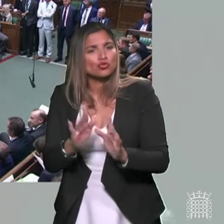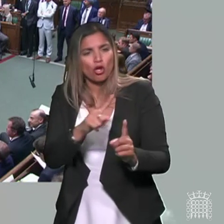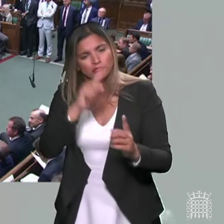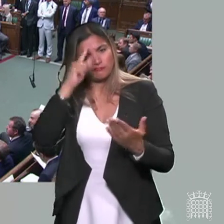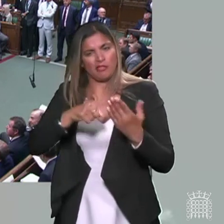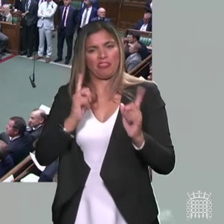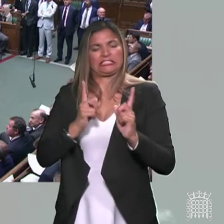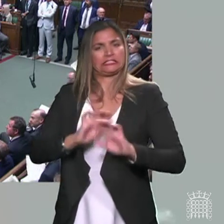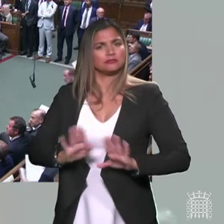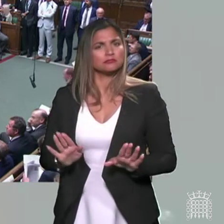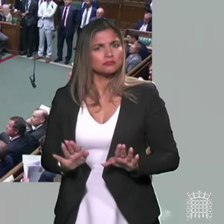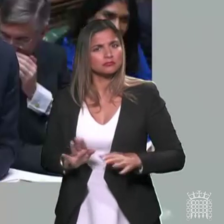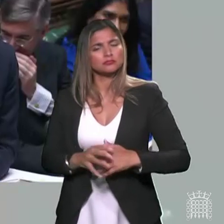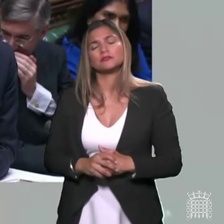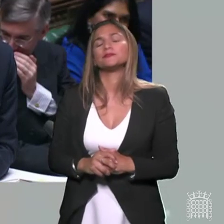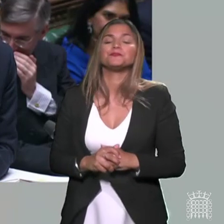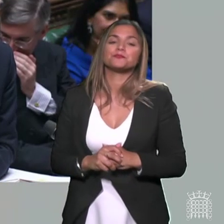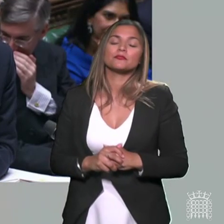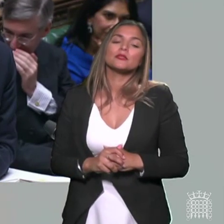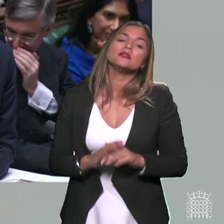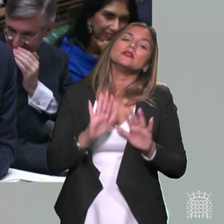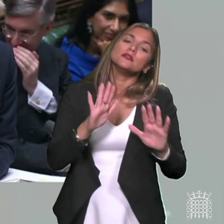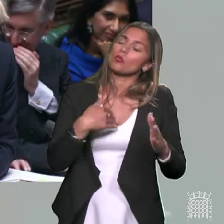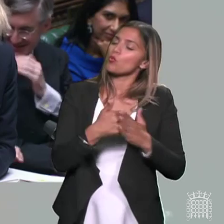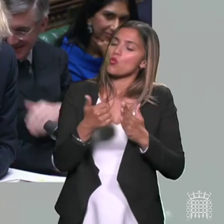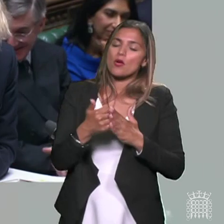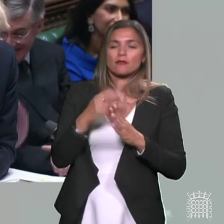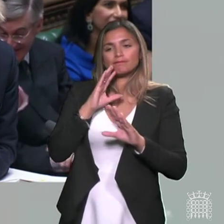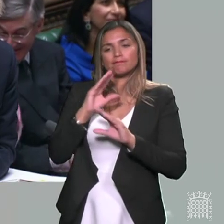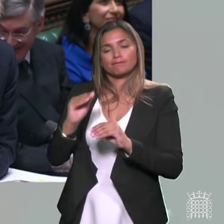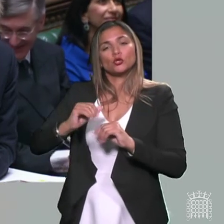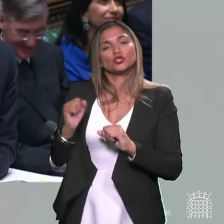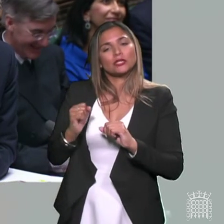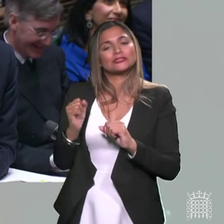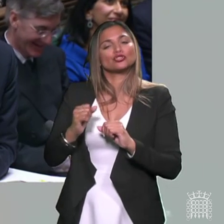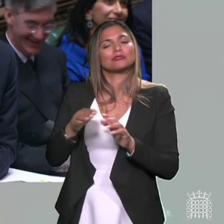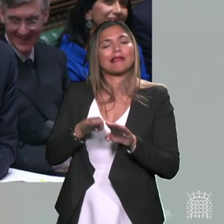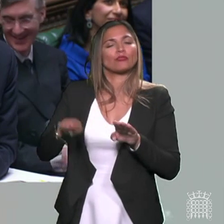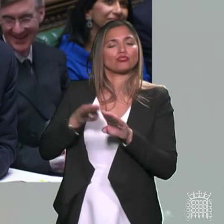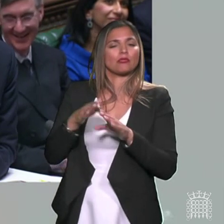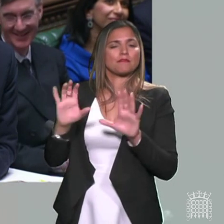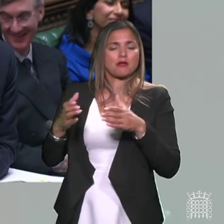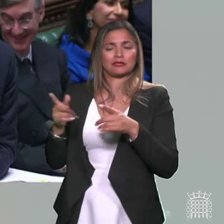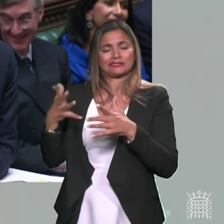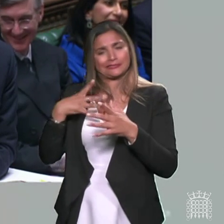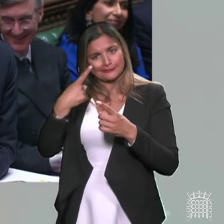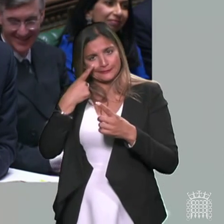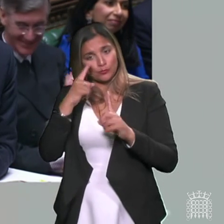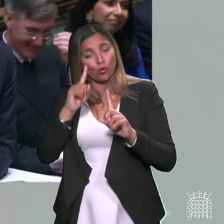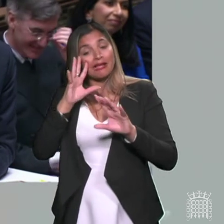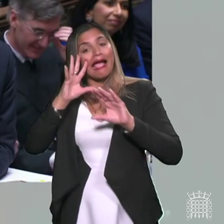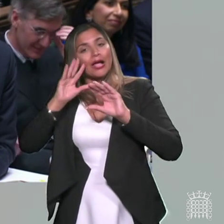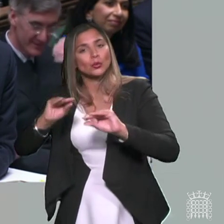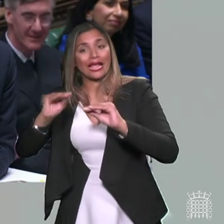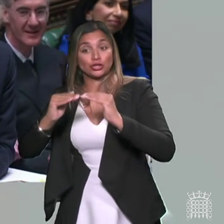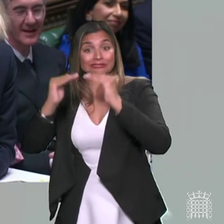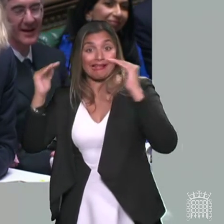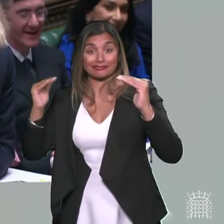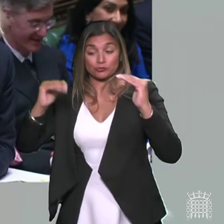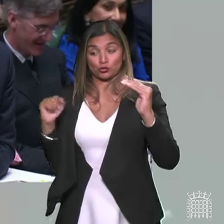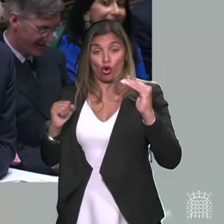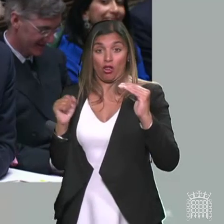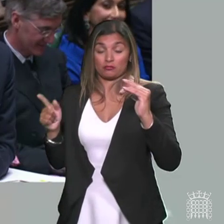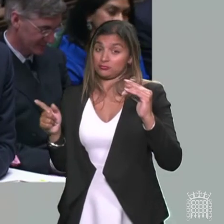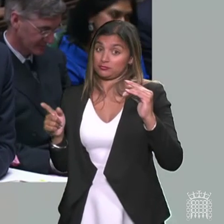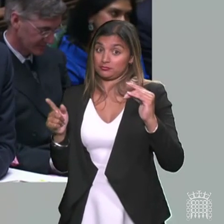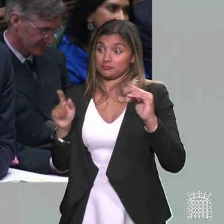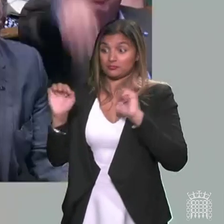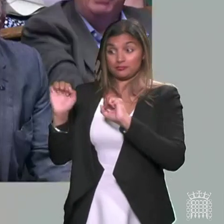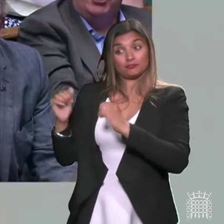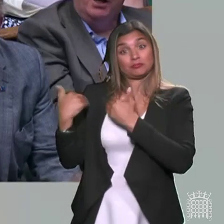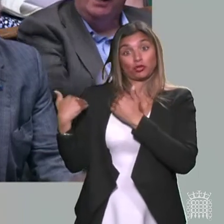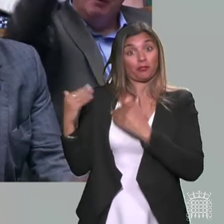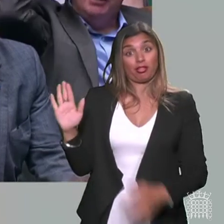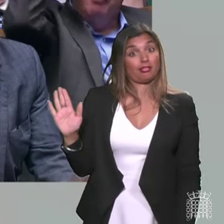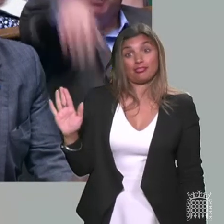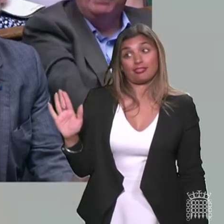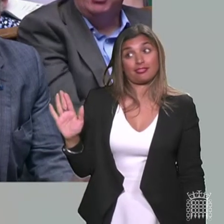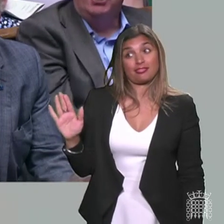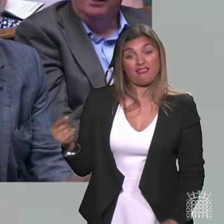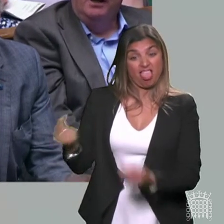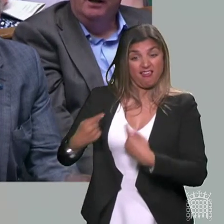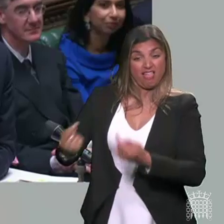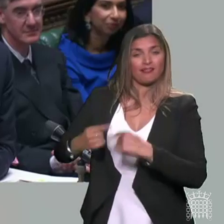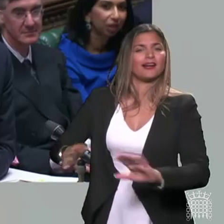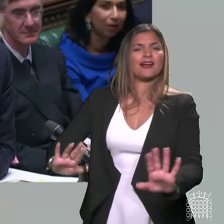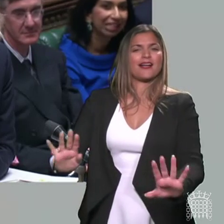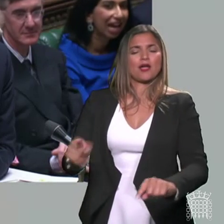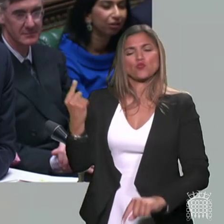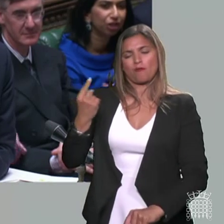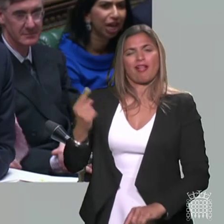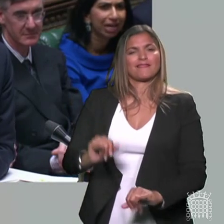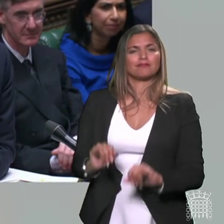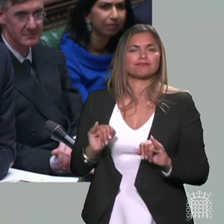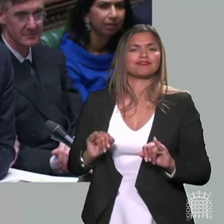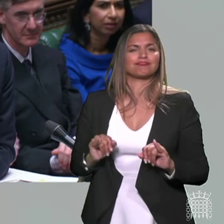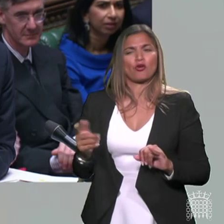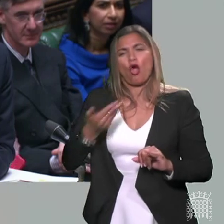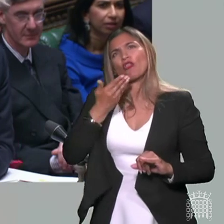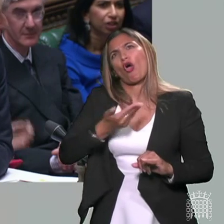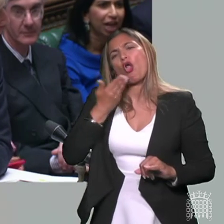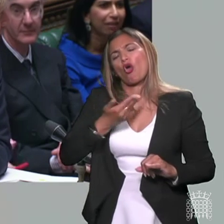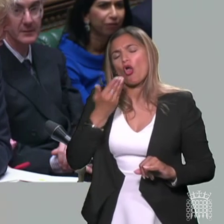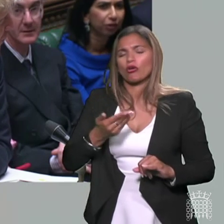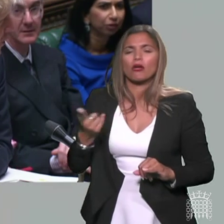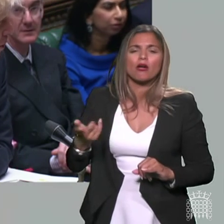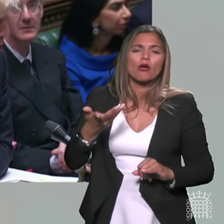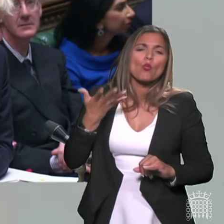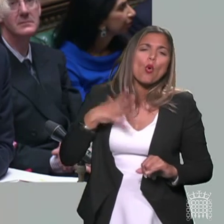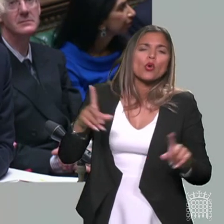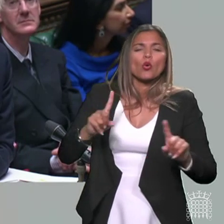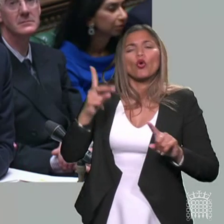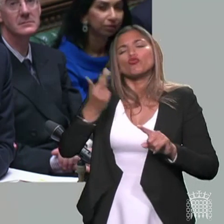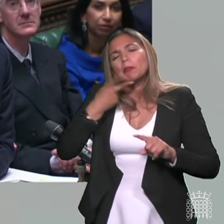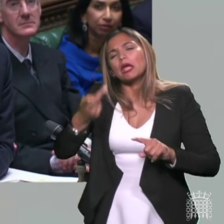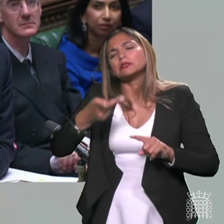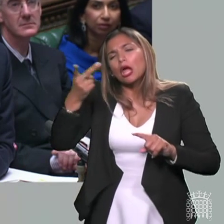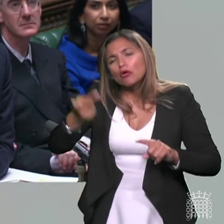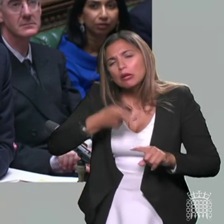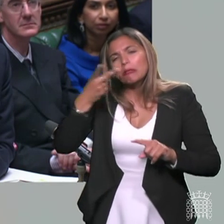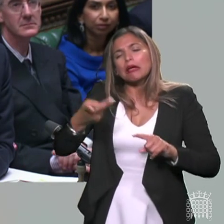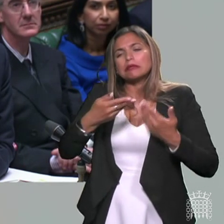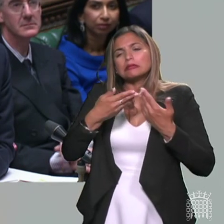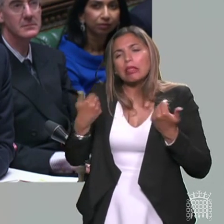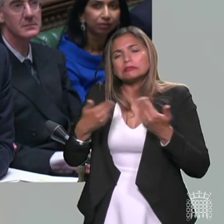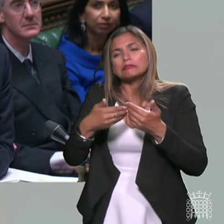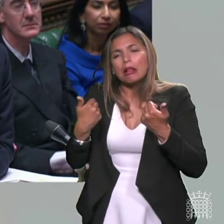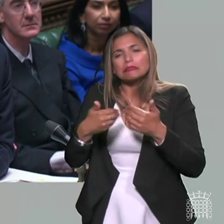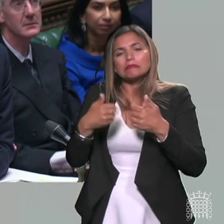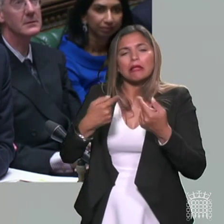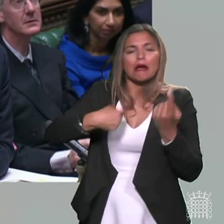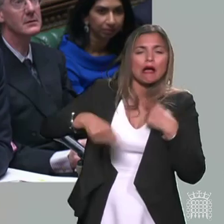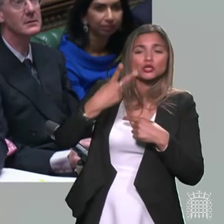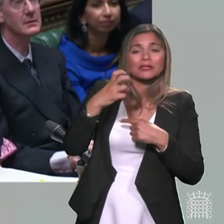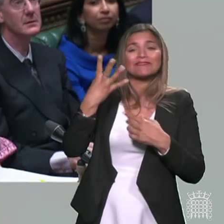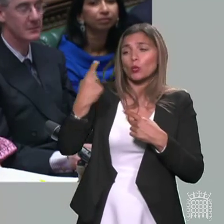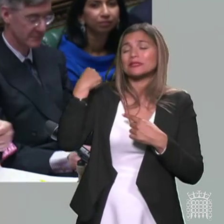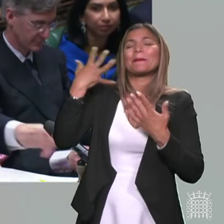As I continually advise the members of the Scottish National party—or nationalist party, I should say—they should look at what is happening to educational standards in Scotland, which they are responsible for, instead of endlessly asking for a repeat of a constitutional event that we had in 2014.